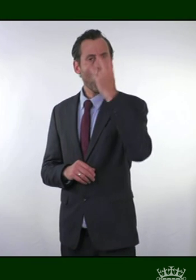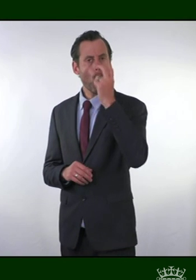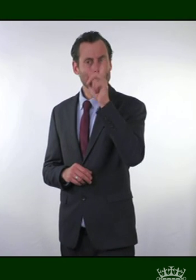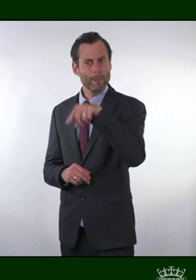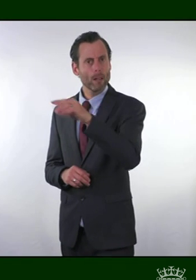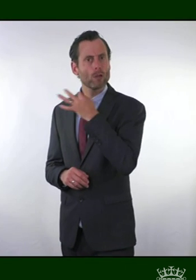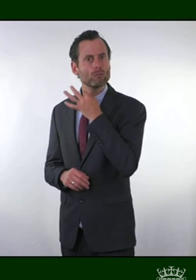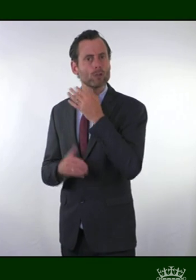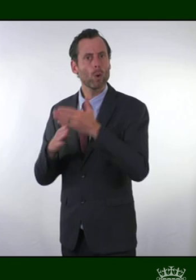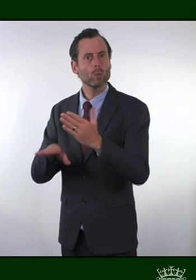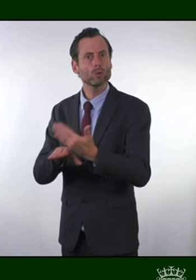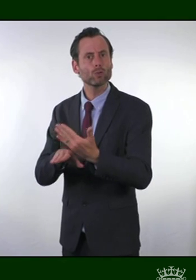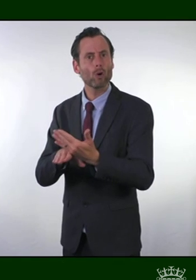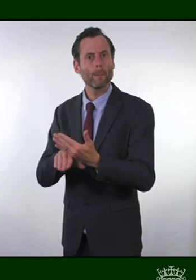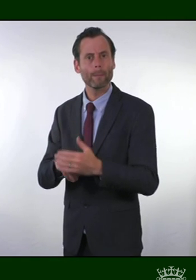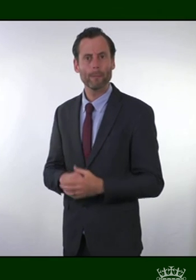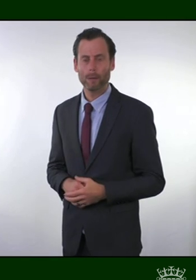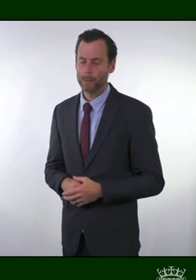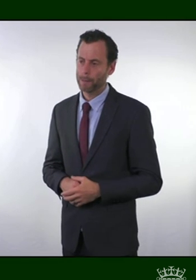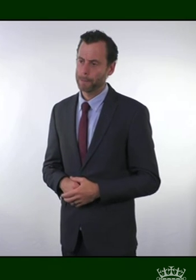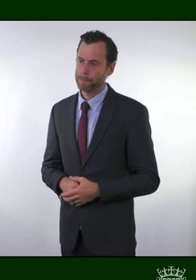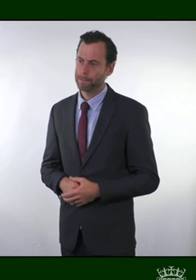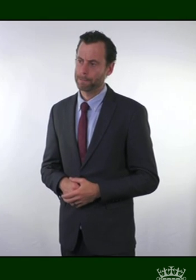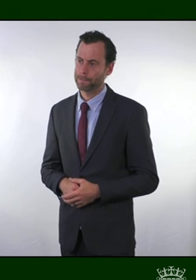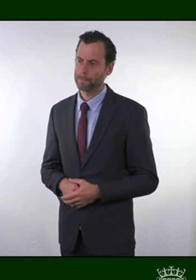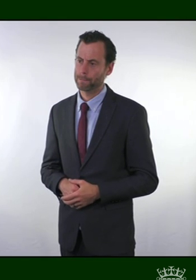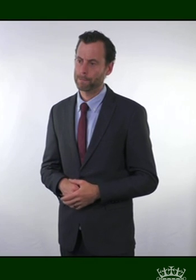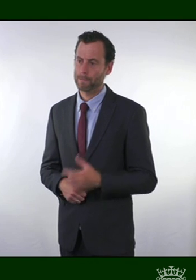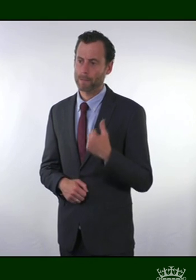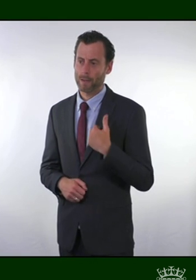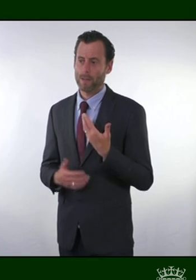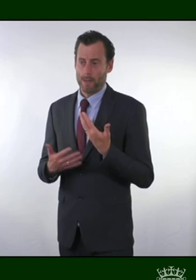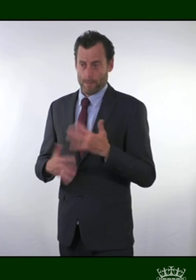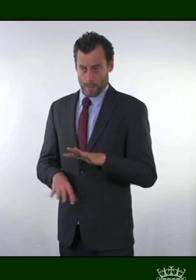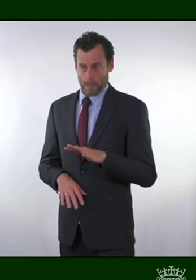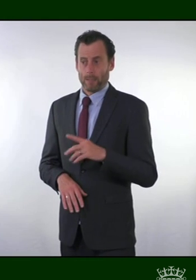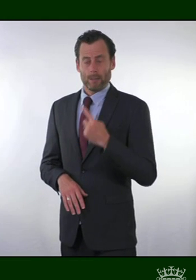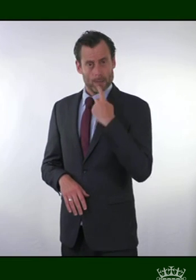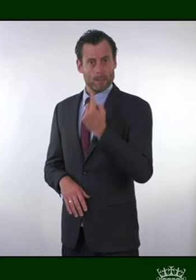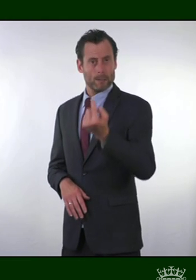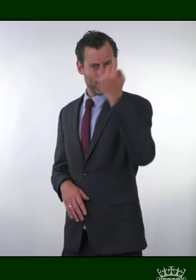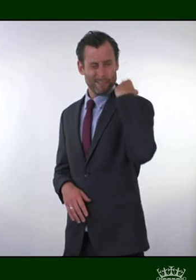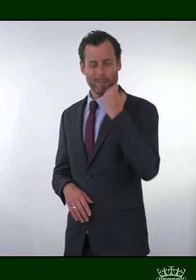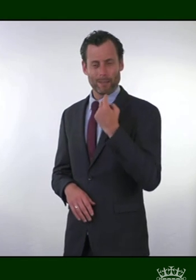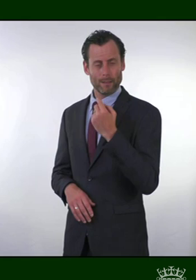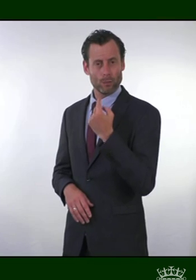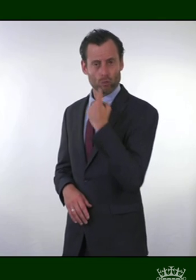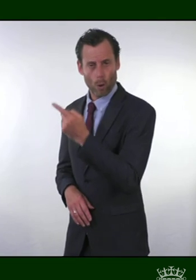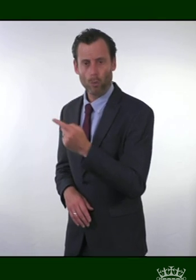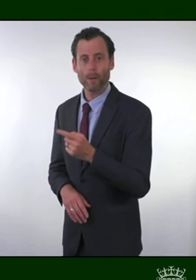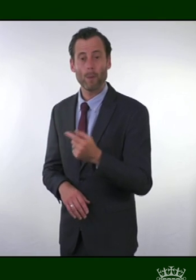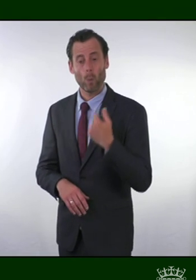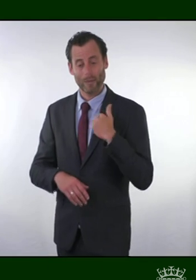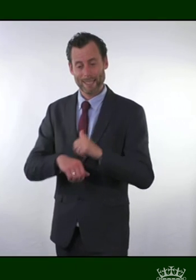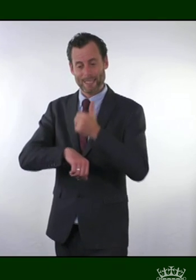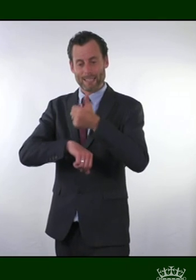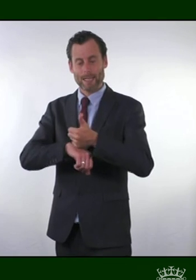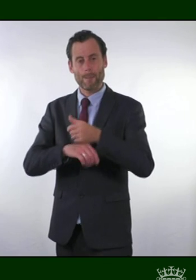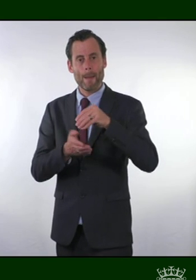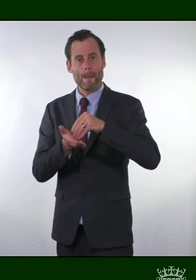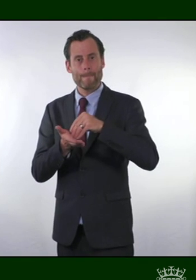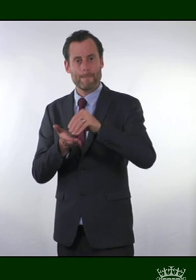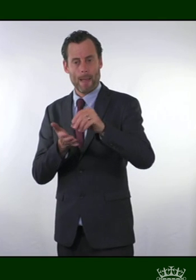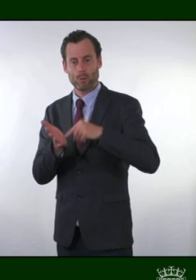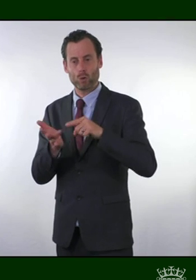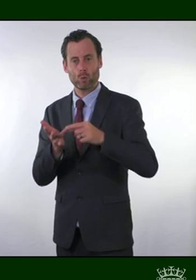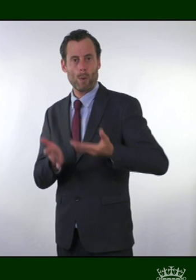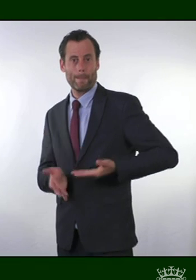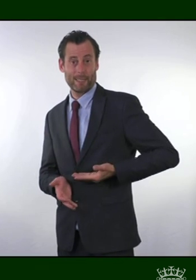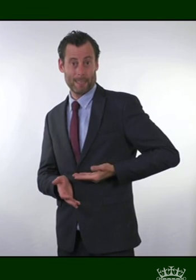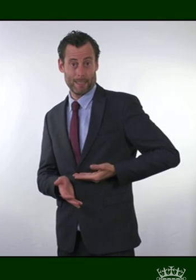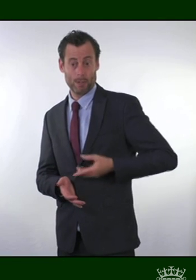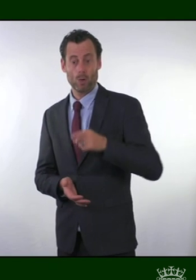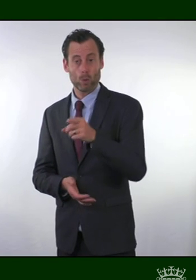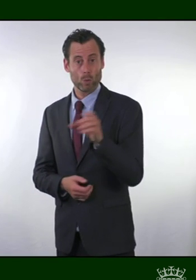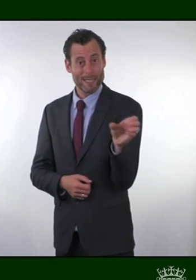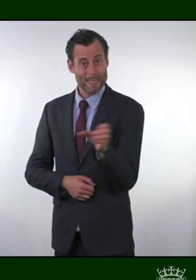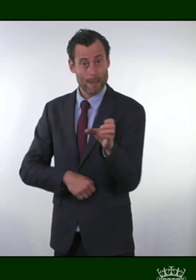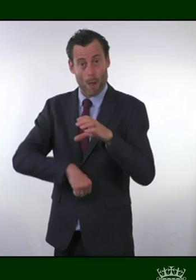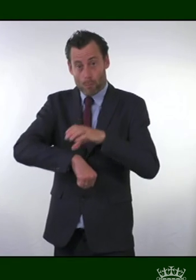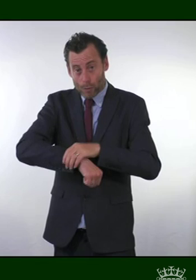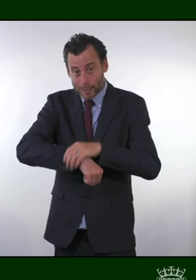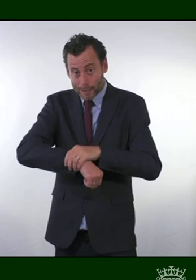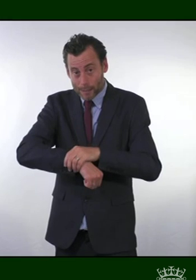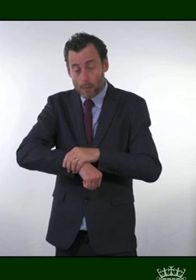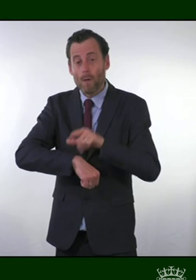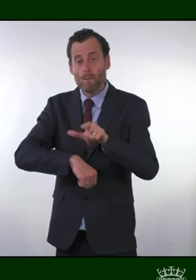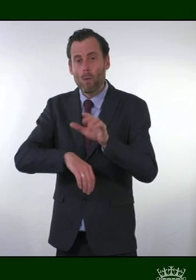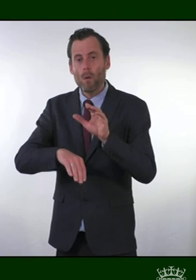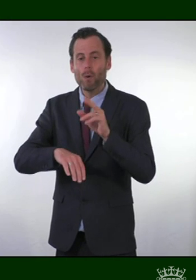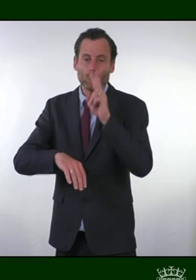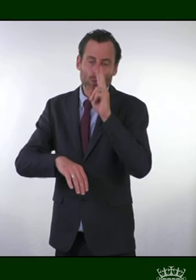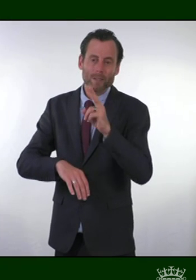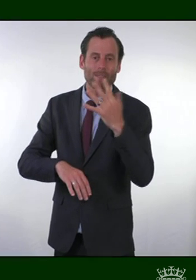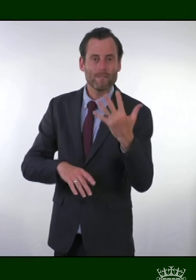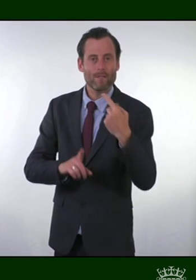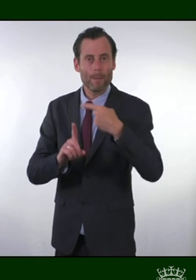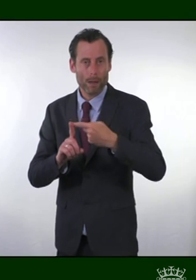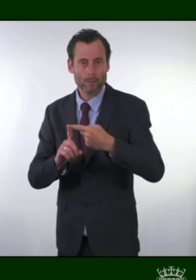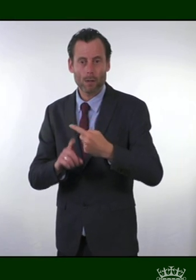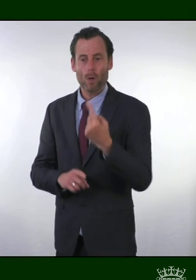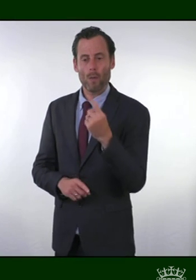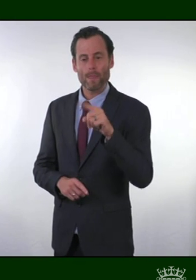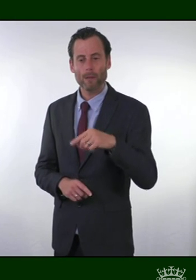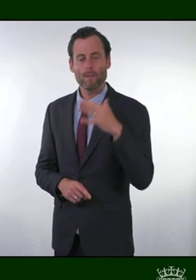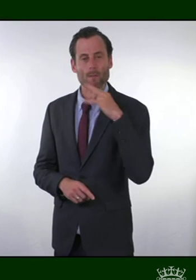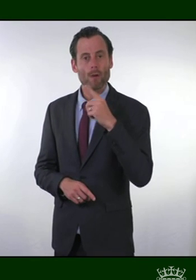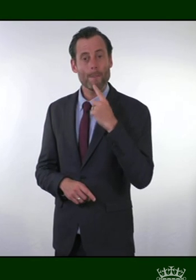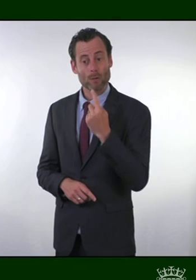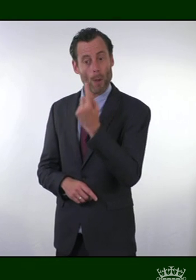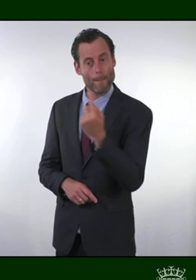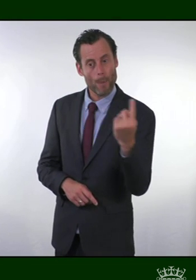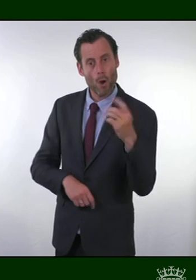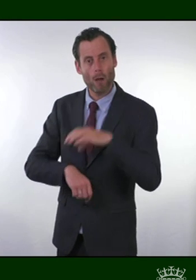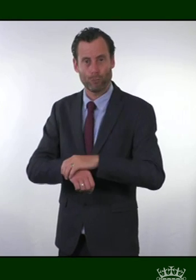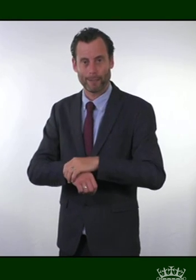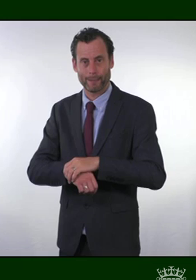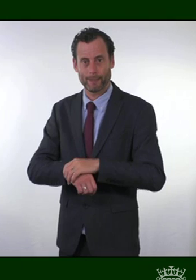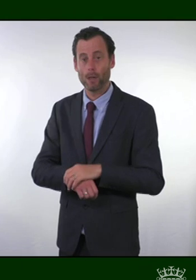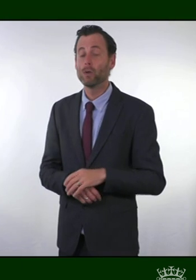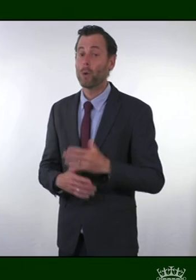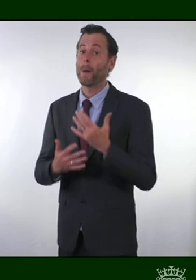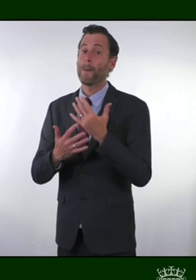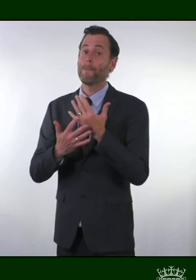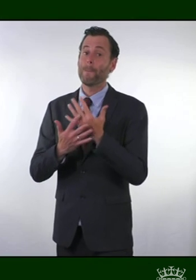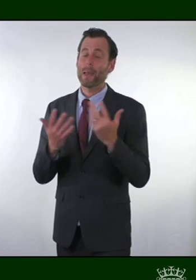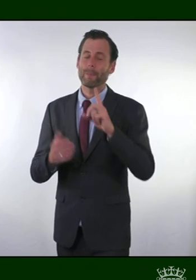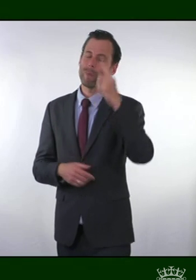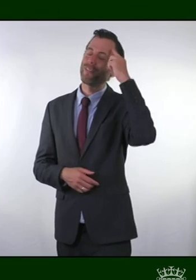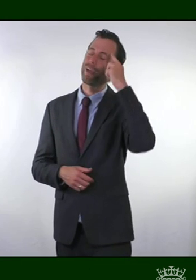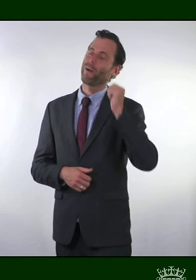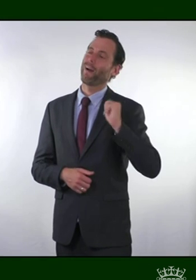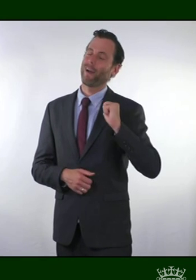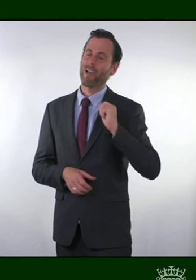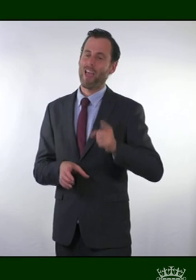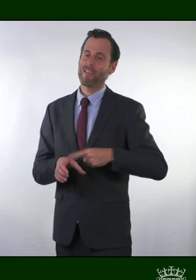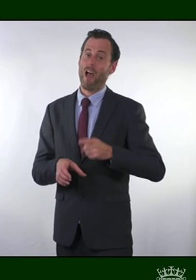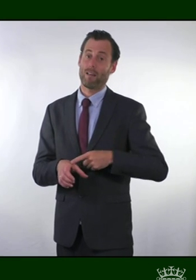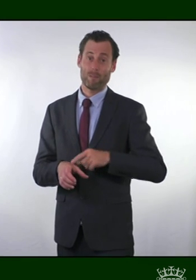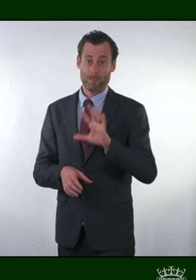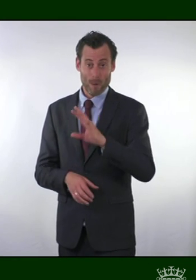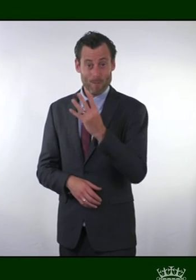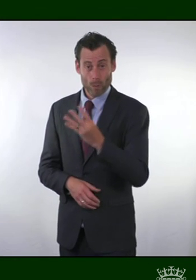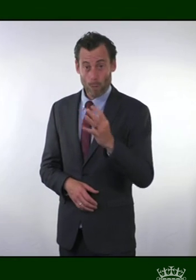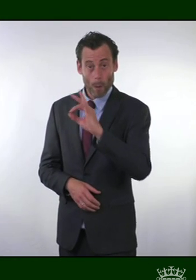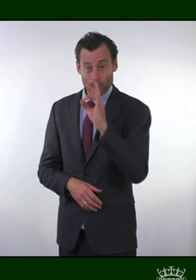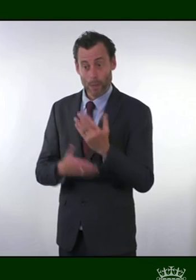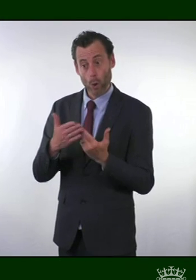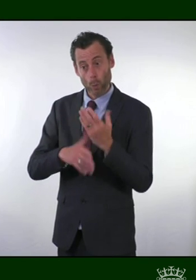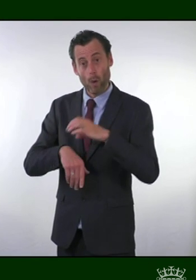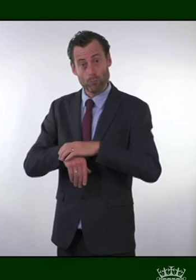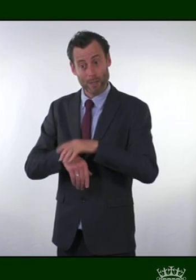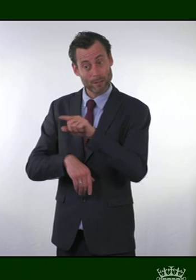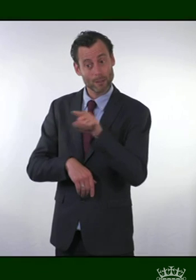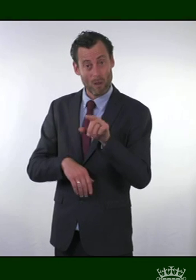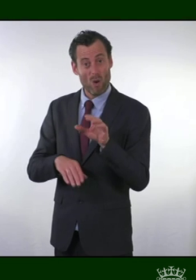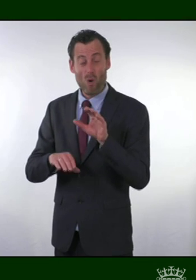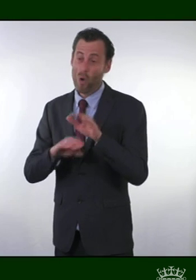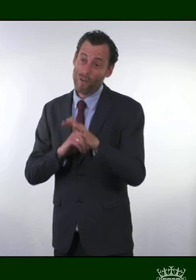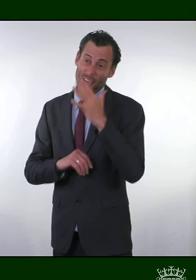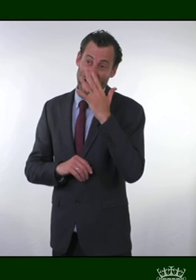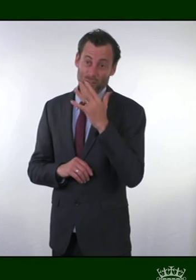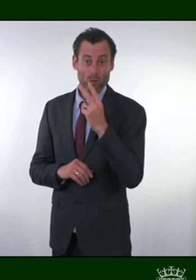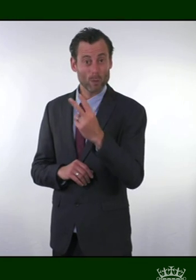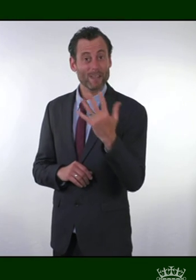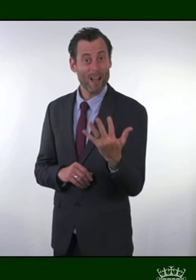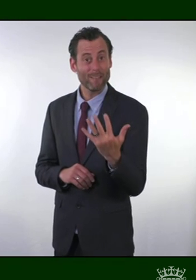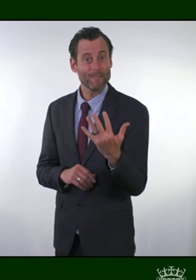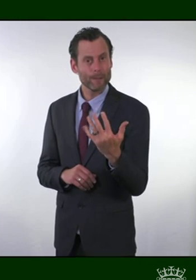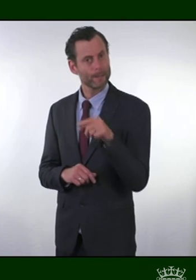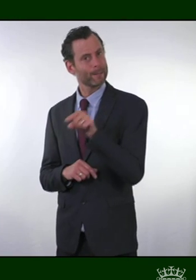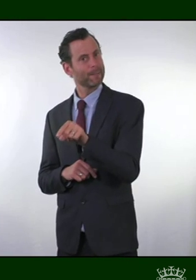Not quite for the first time, although the only other time that we did it was very time-limited, we are introducing a payment to businesses to take on apprentices over the age of 25—£1,500 per apprentice taken on—for the simple reason that while most people think of apprentices young people, some 44% or so of new apprentice starts are actually over the age of 25.